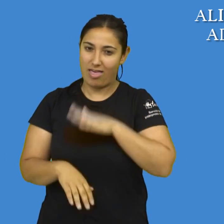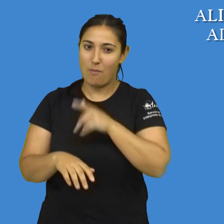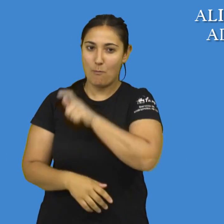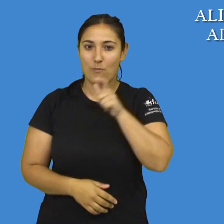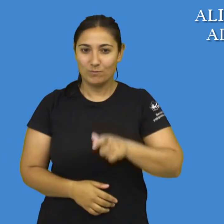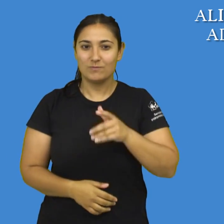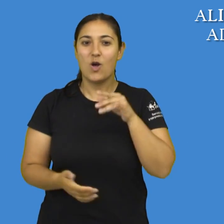persona